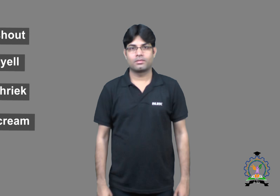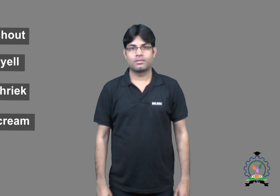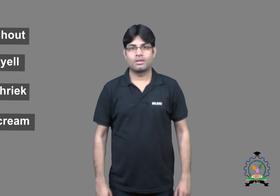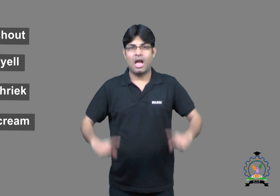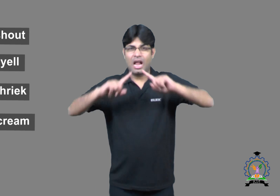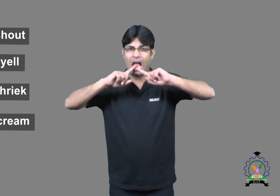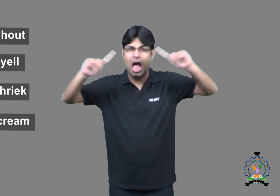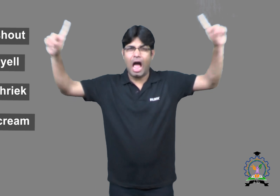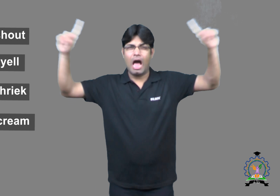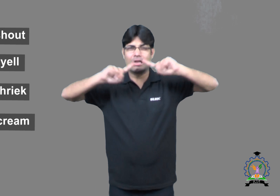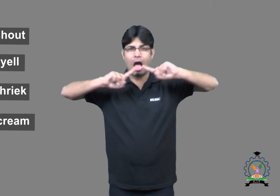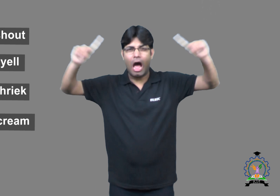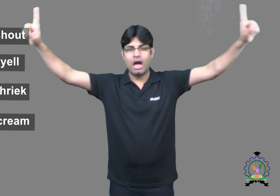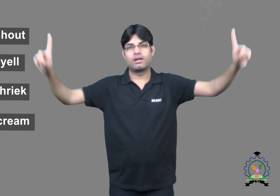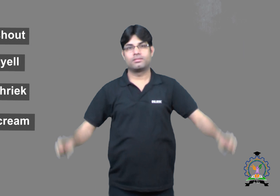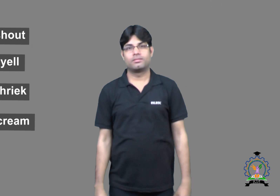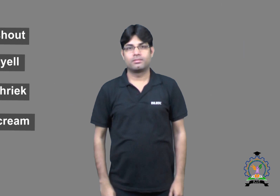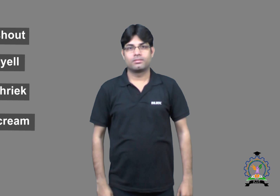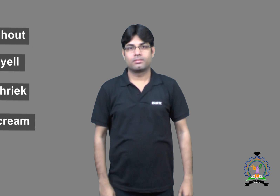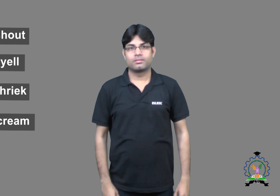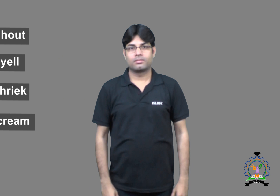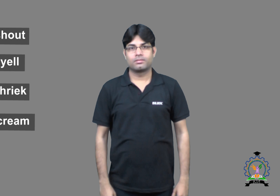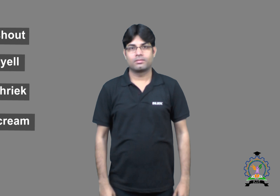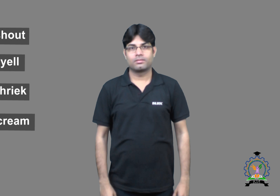Yell Shout Shriek Scream